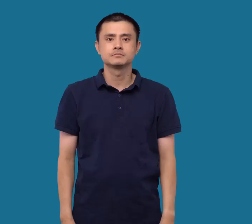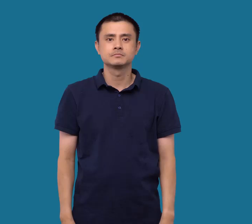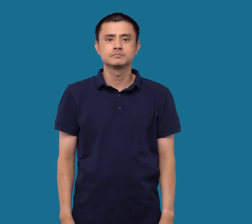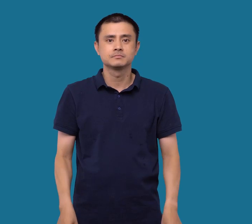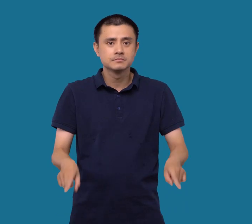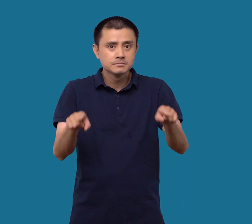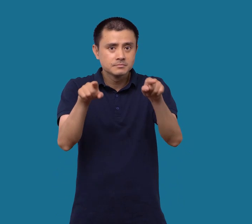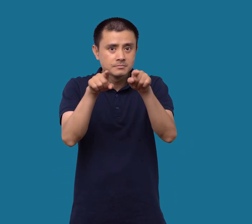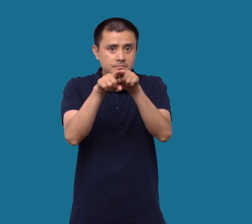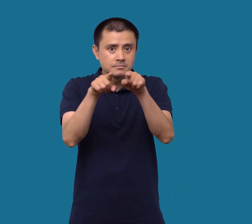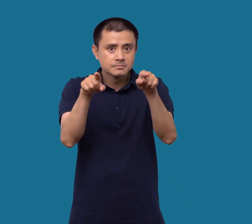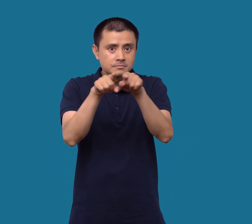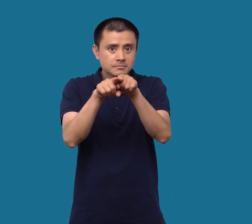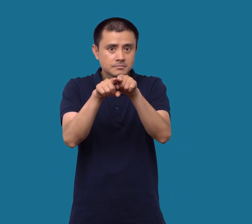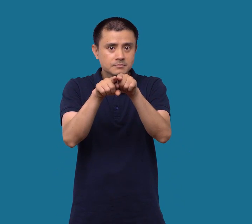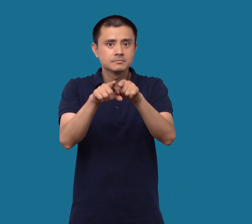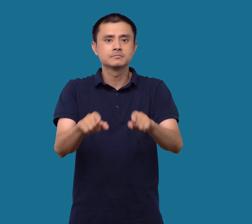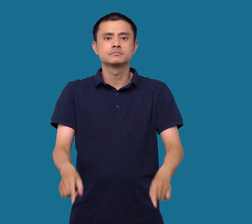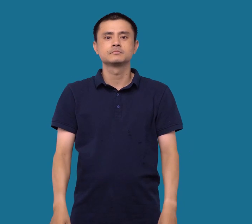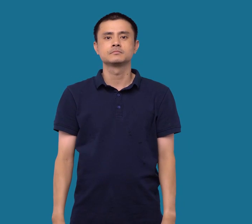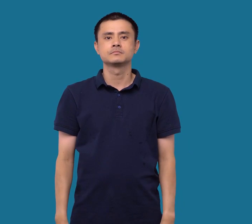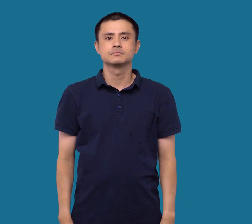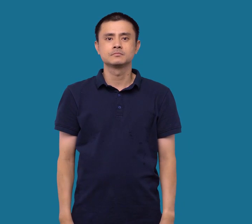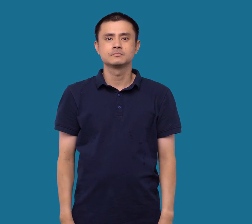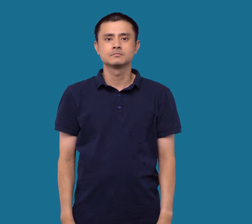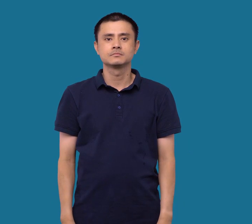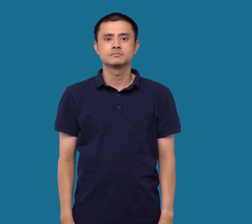giống nhau